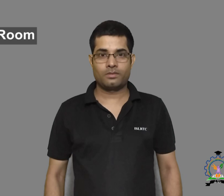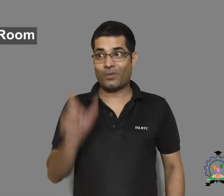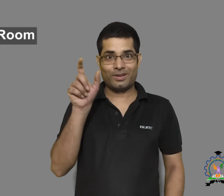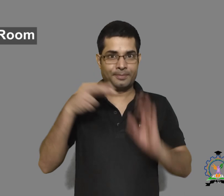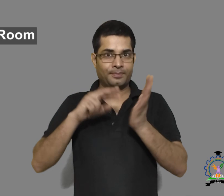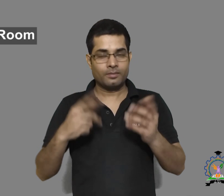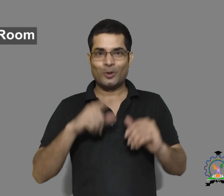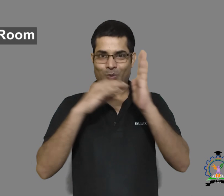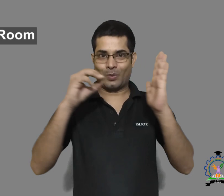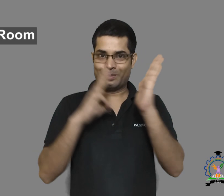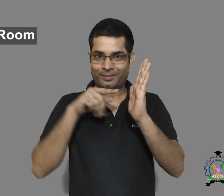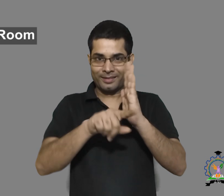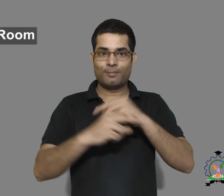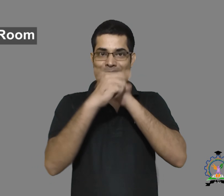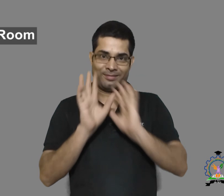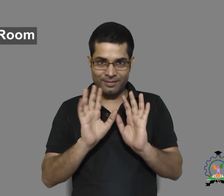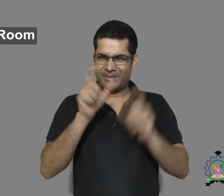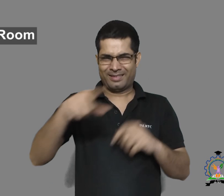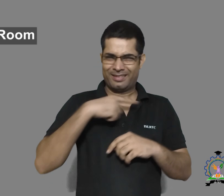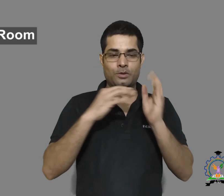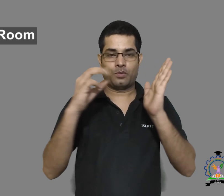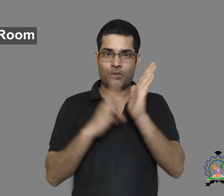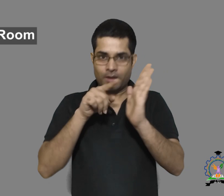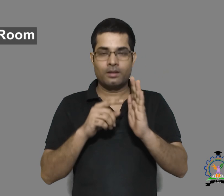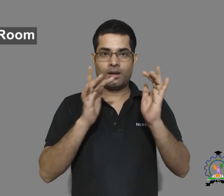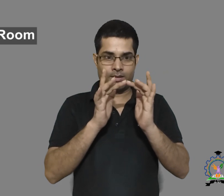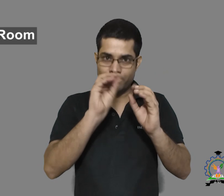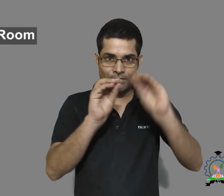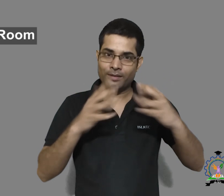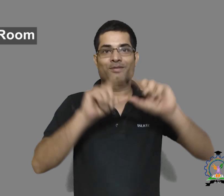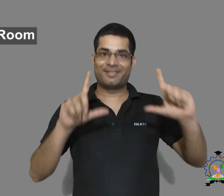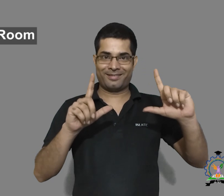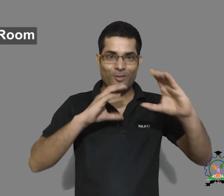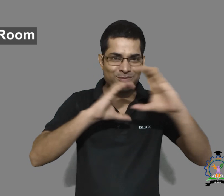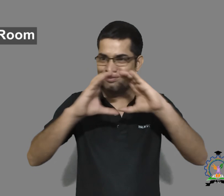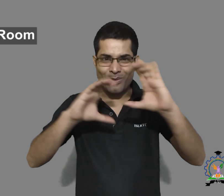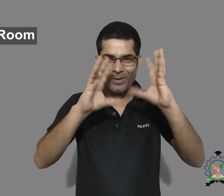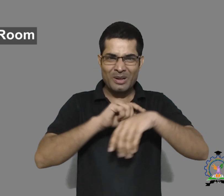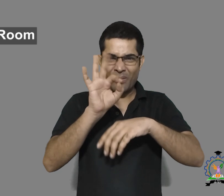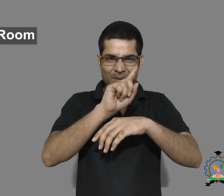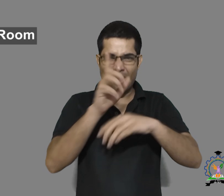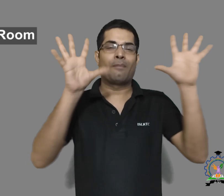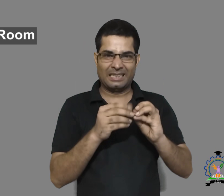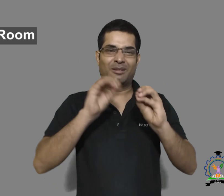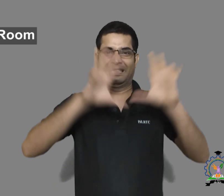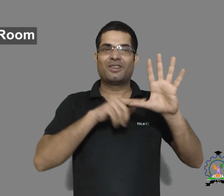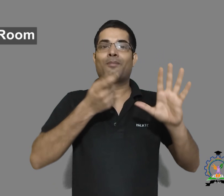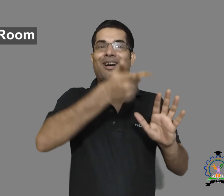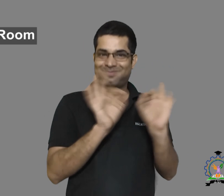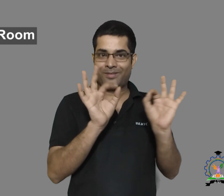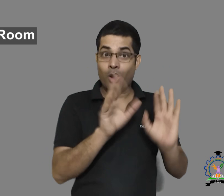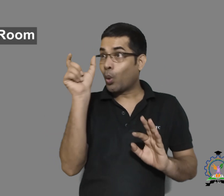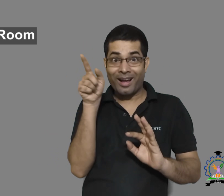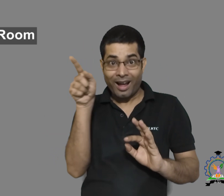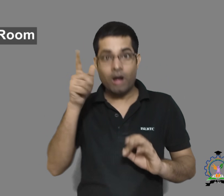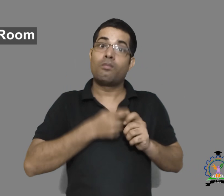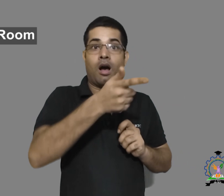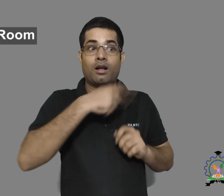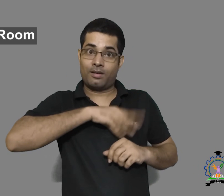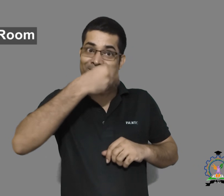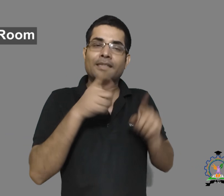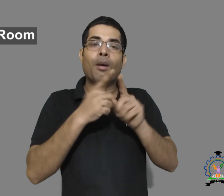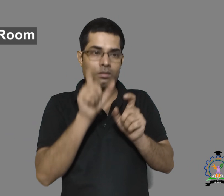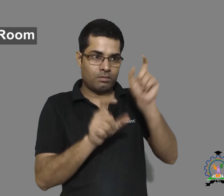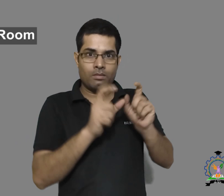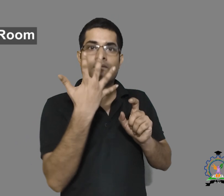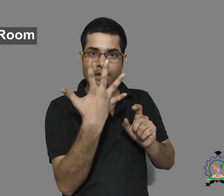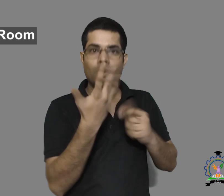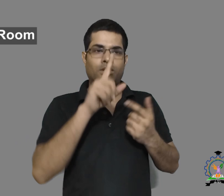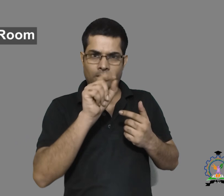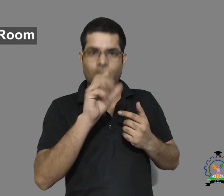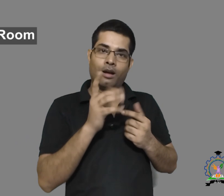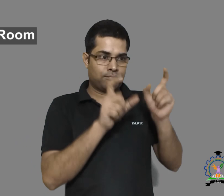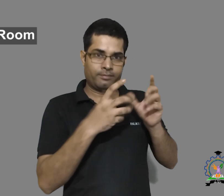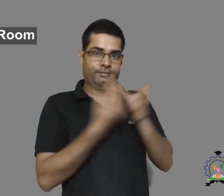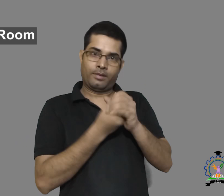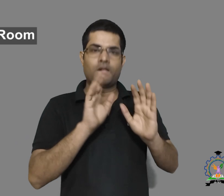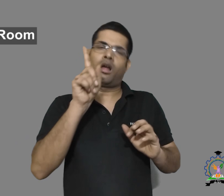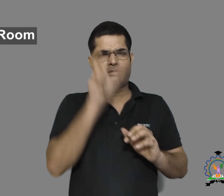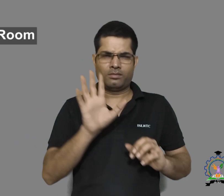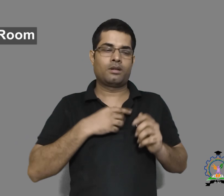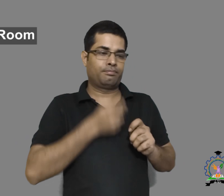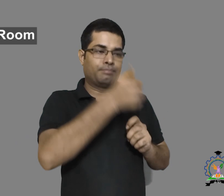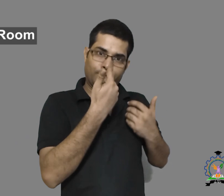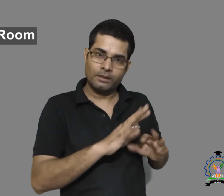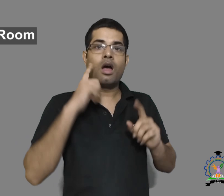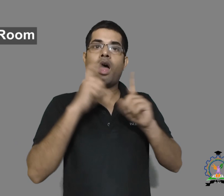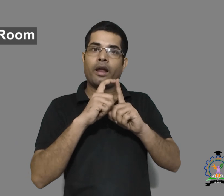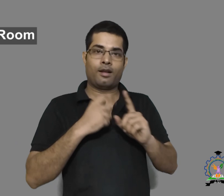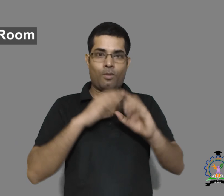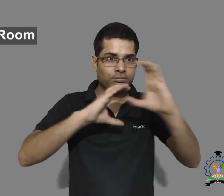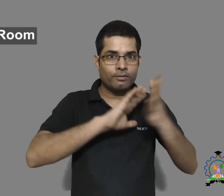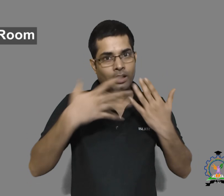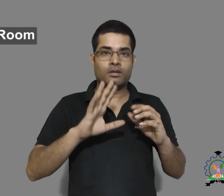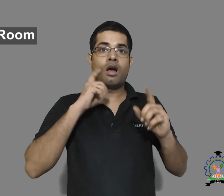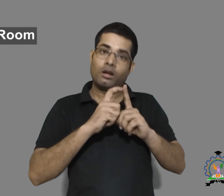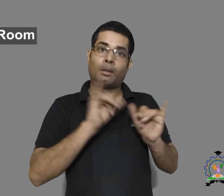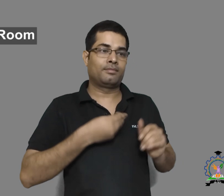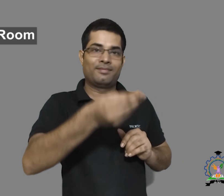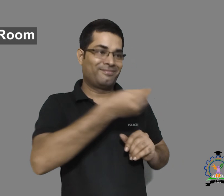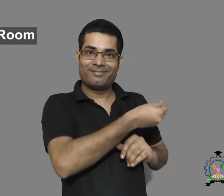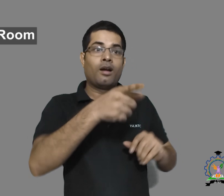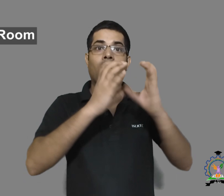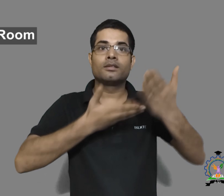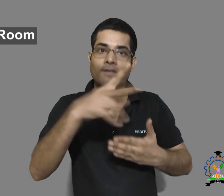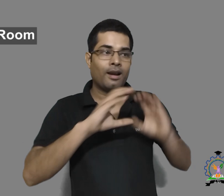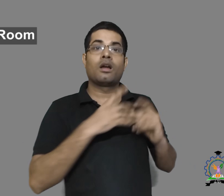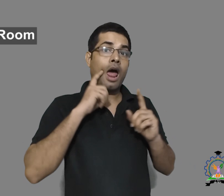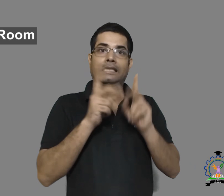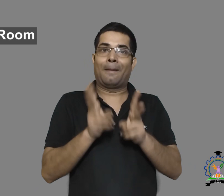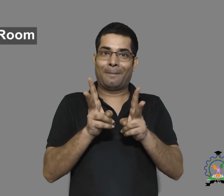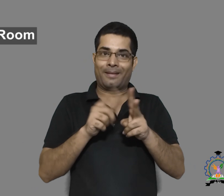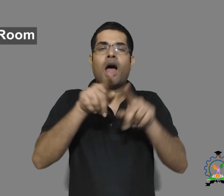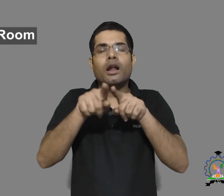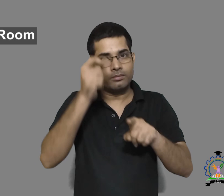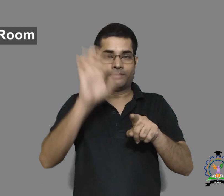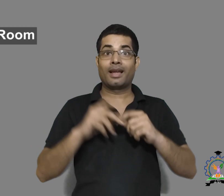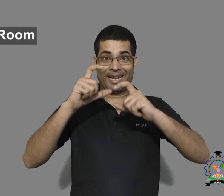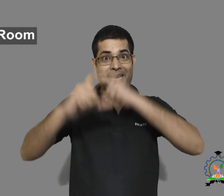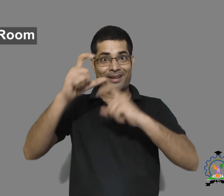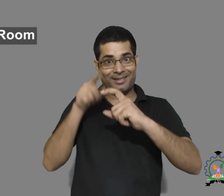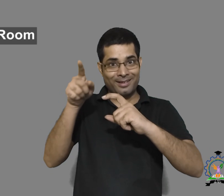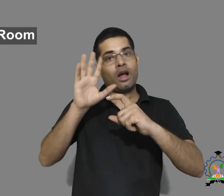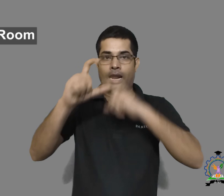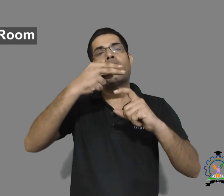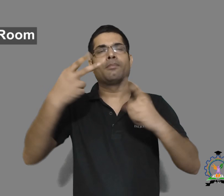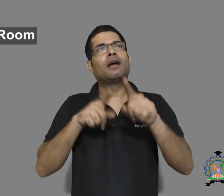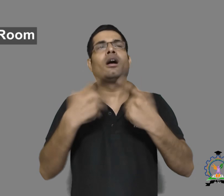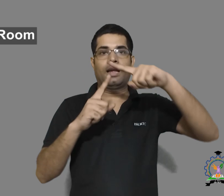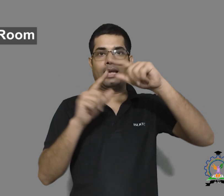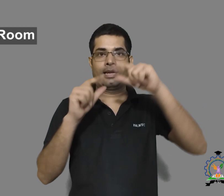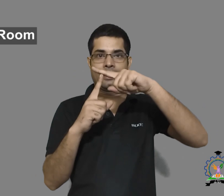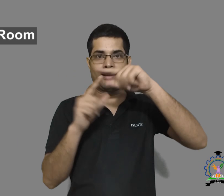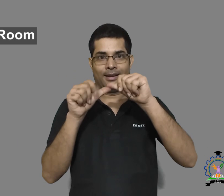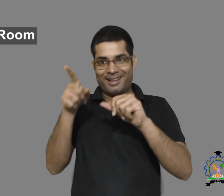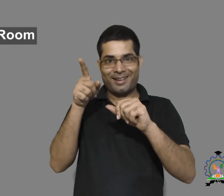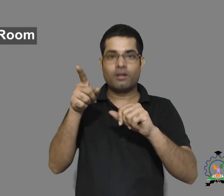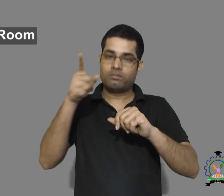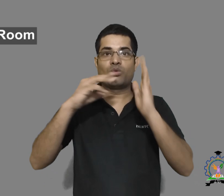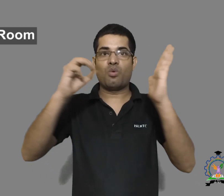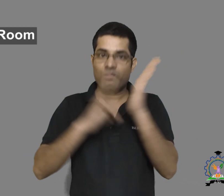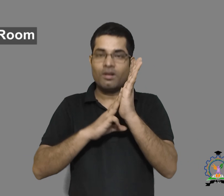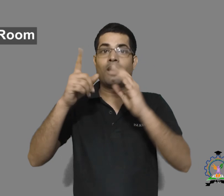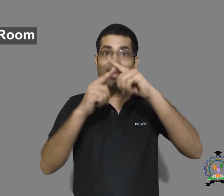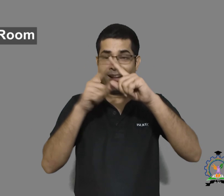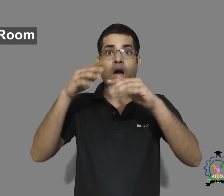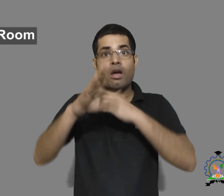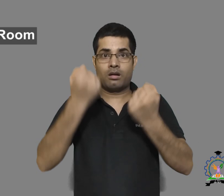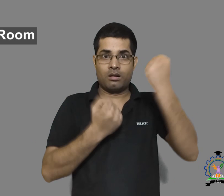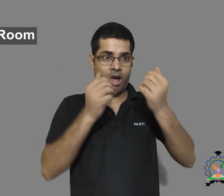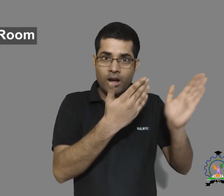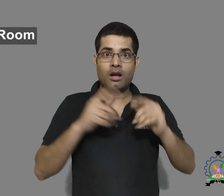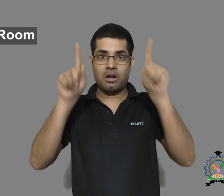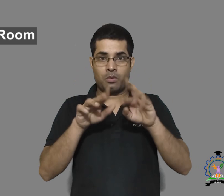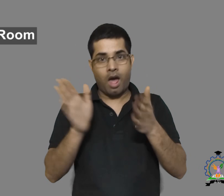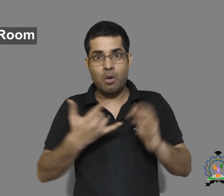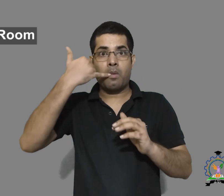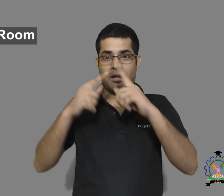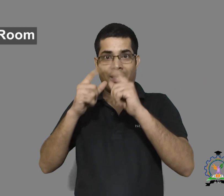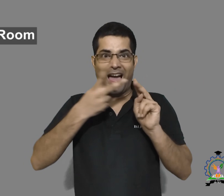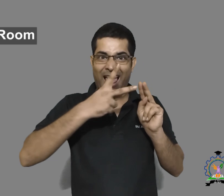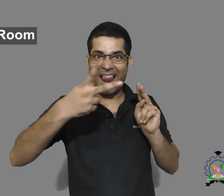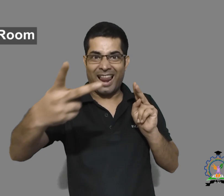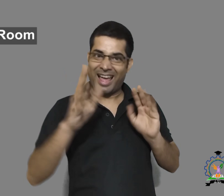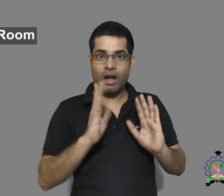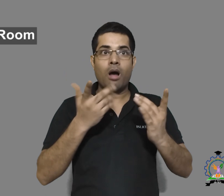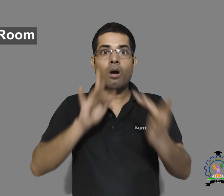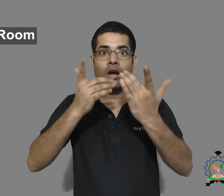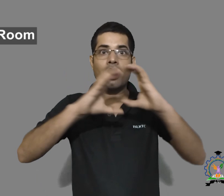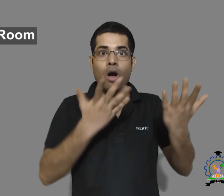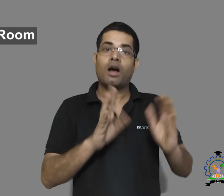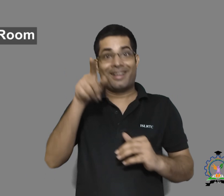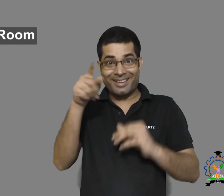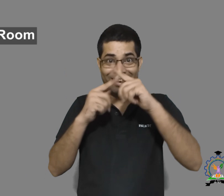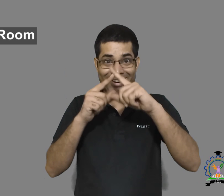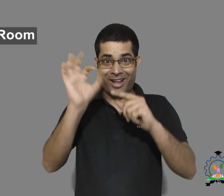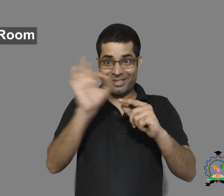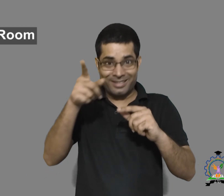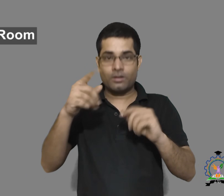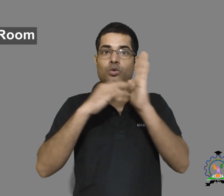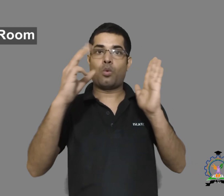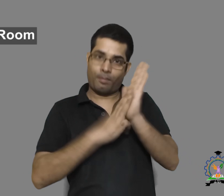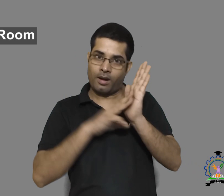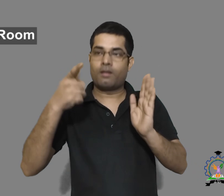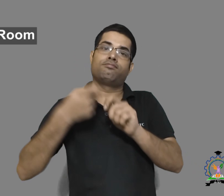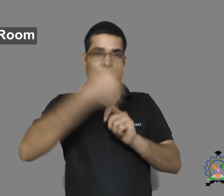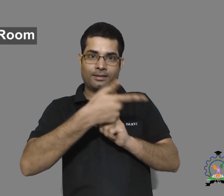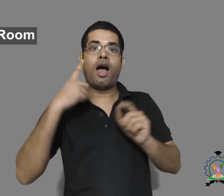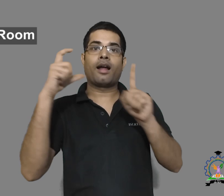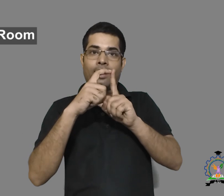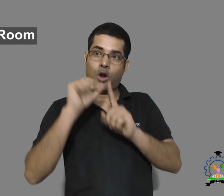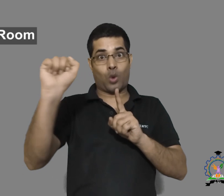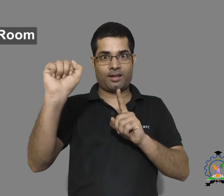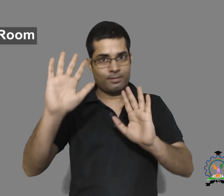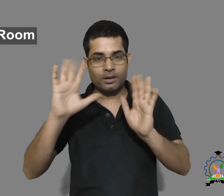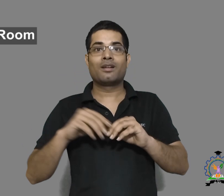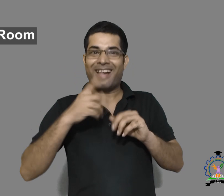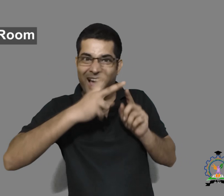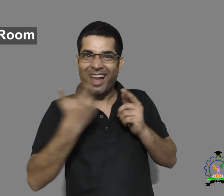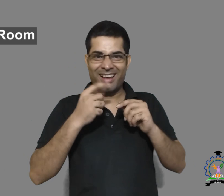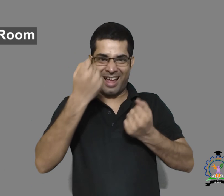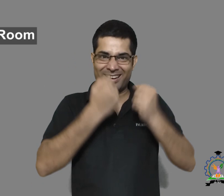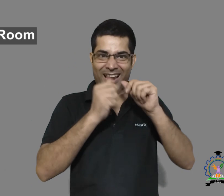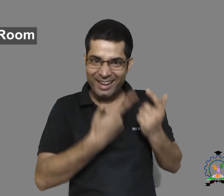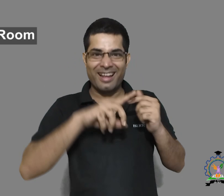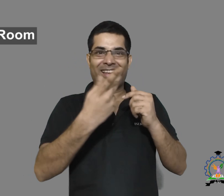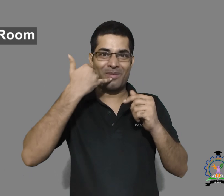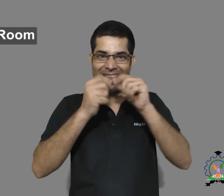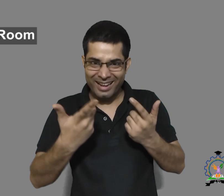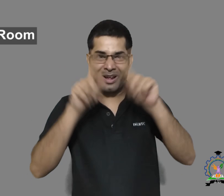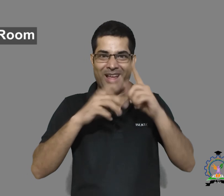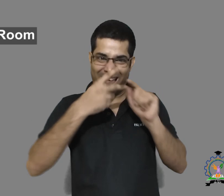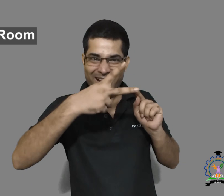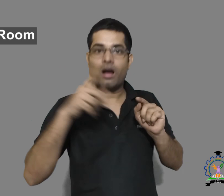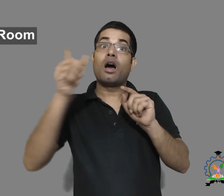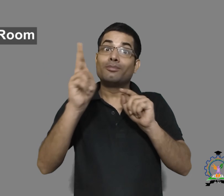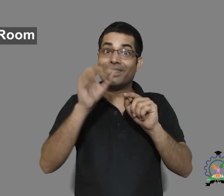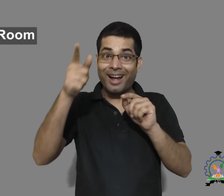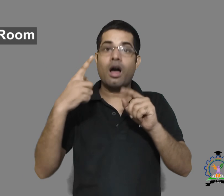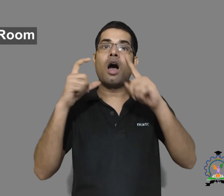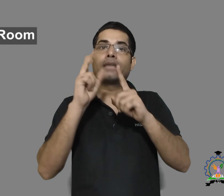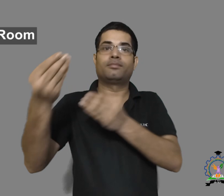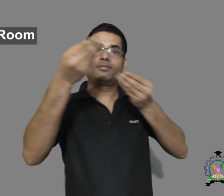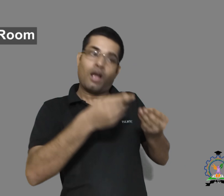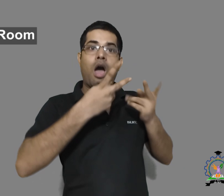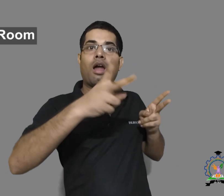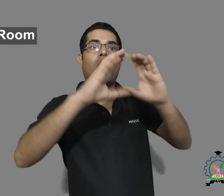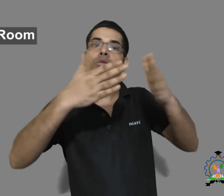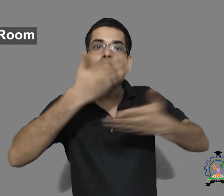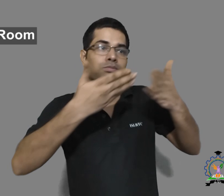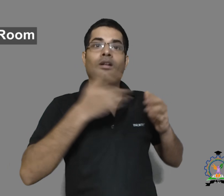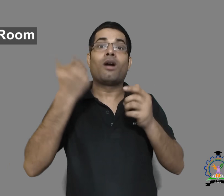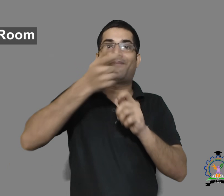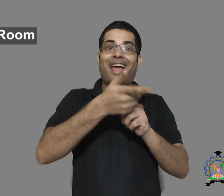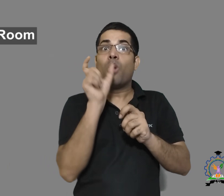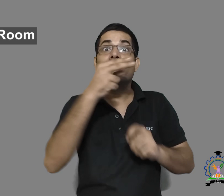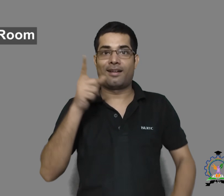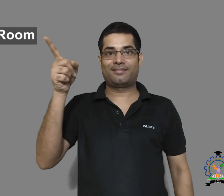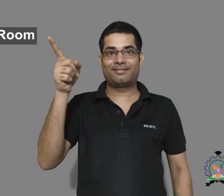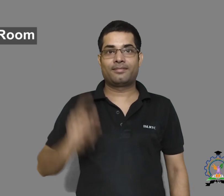Personal Room